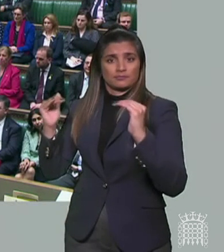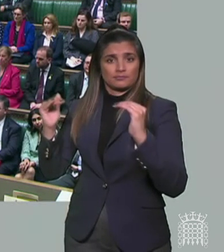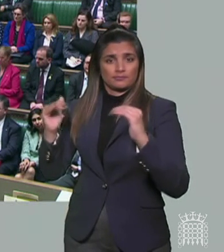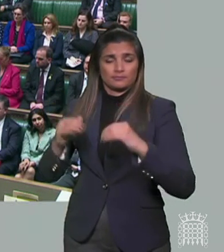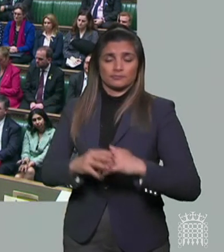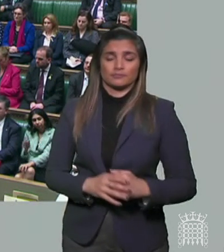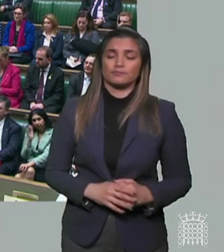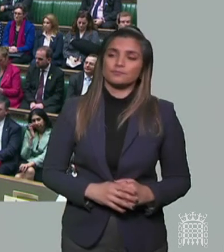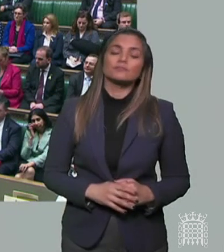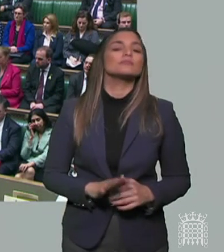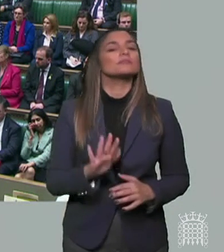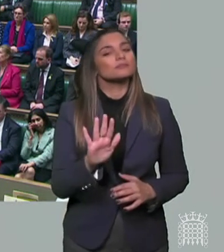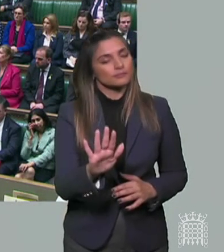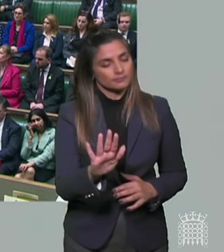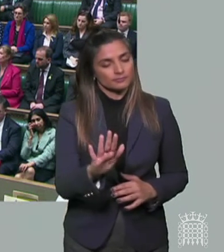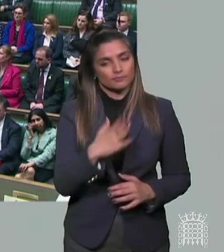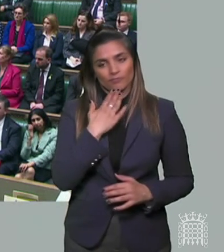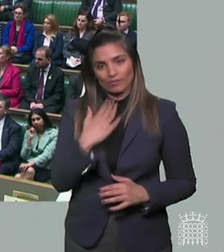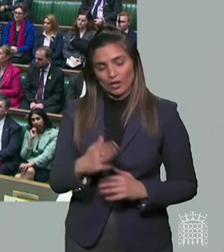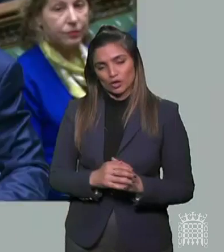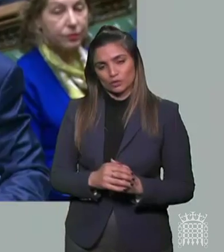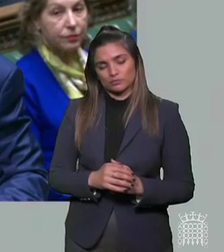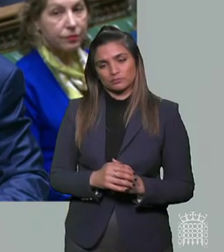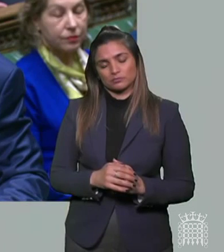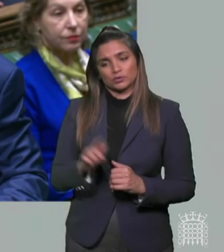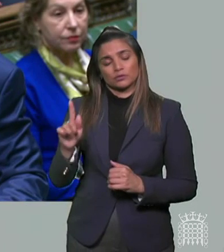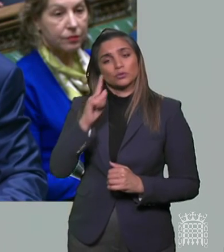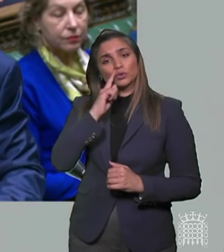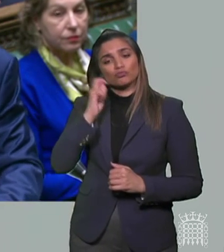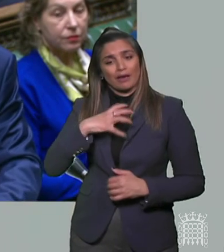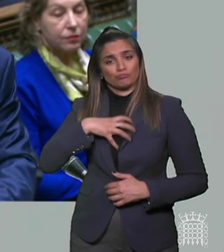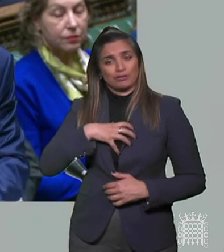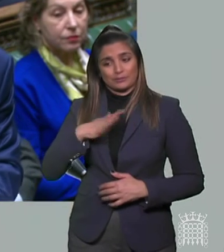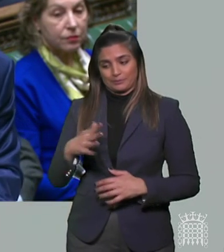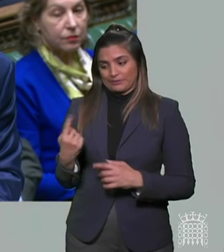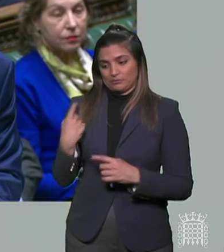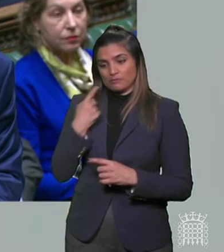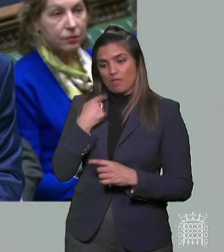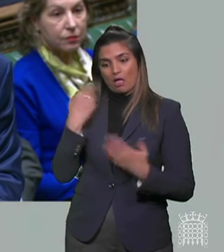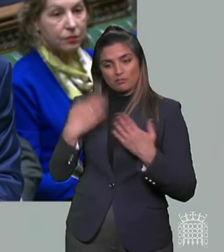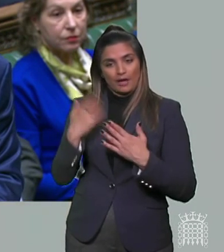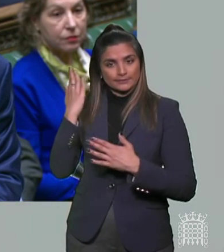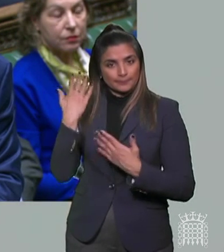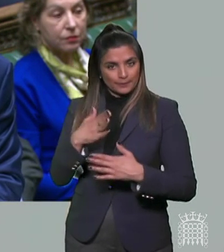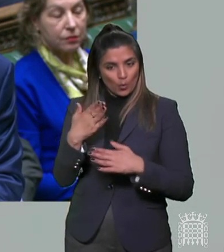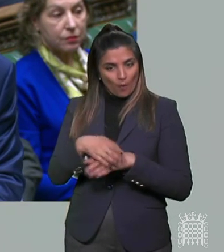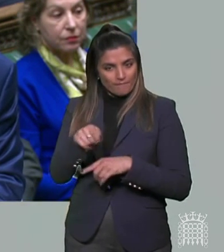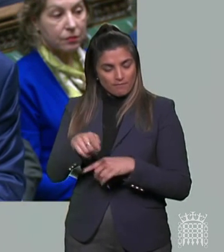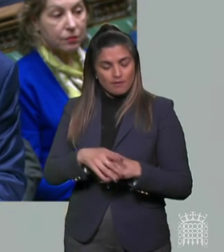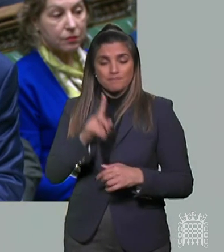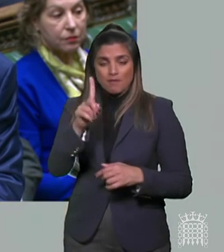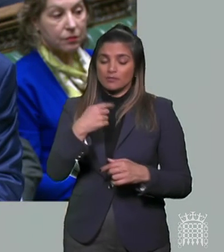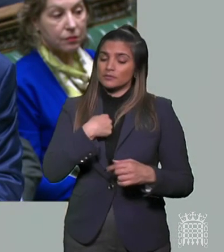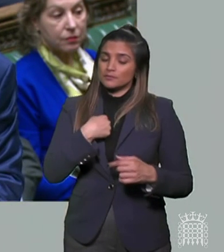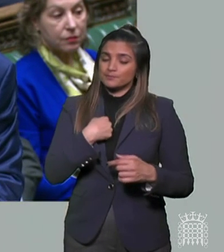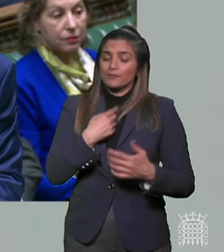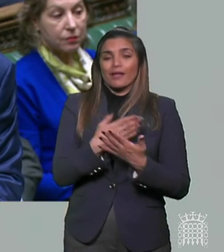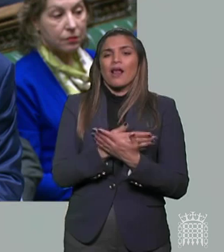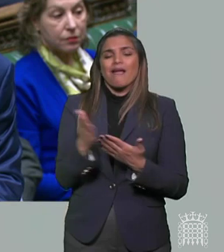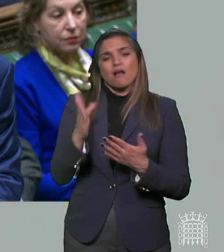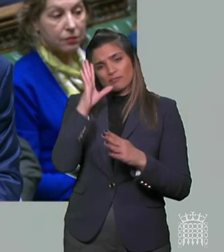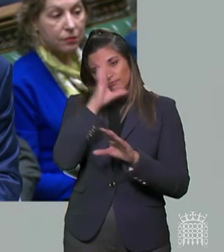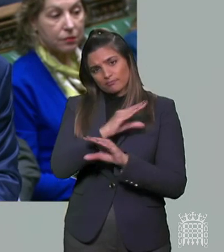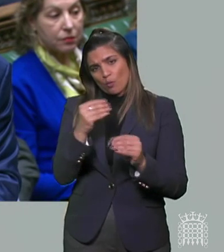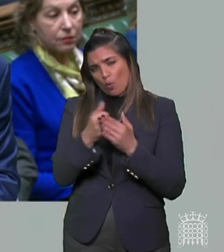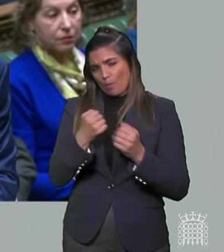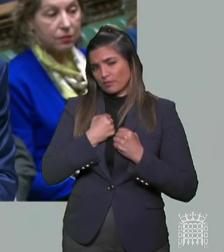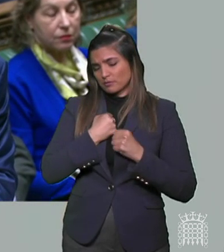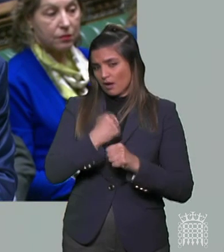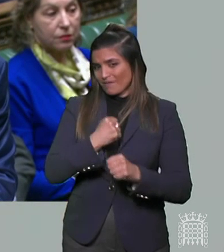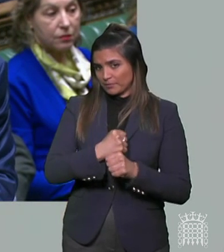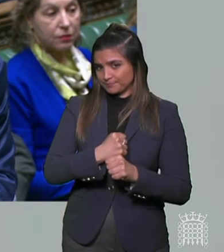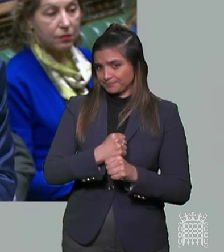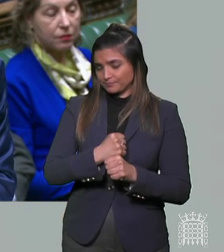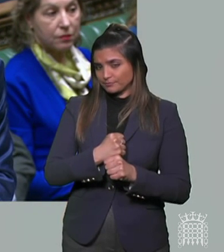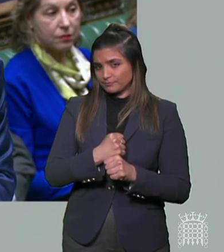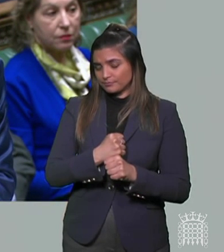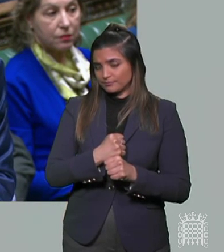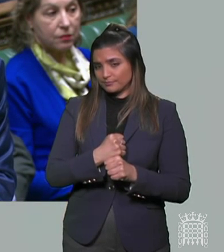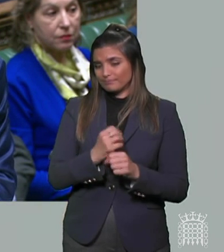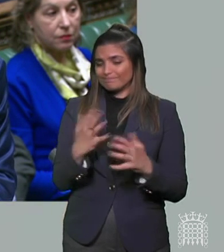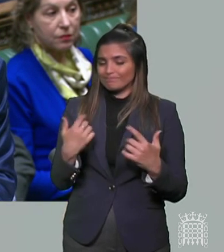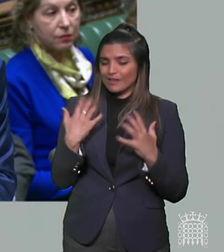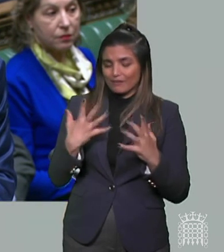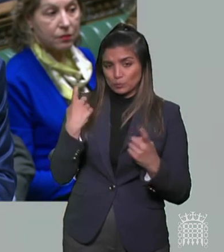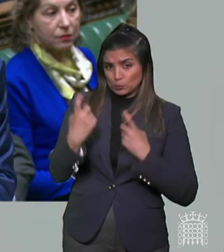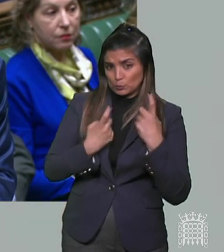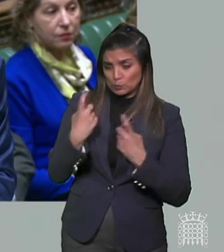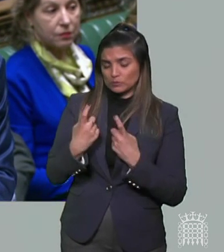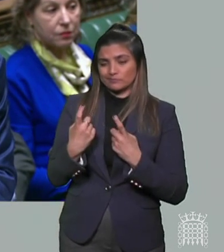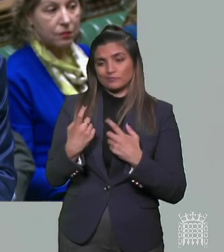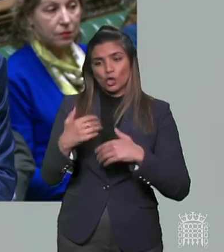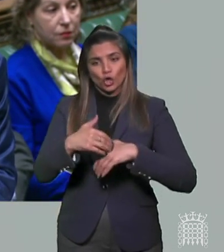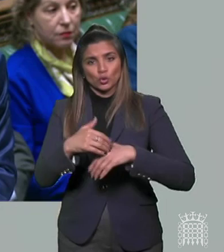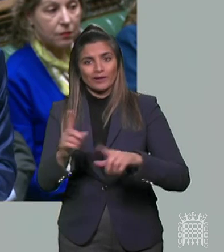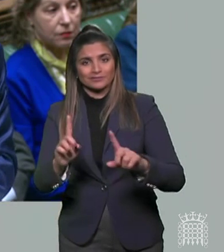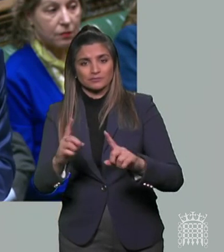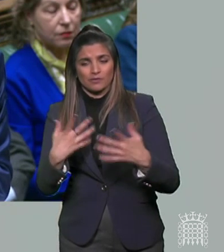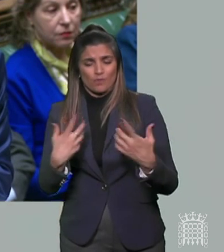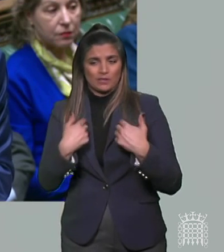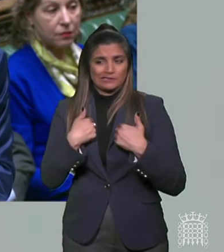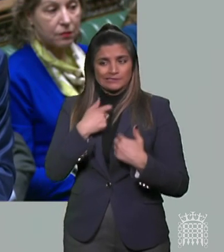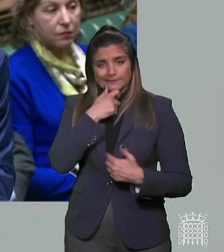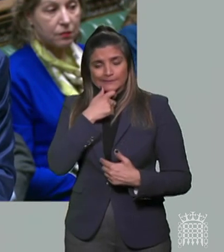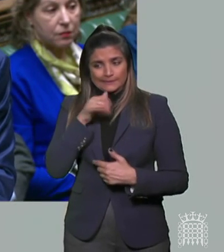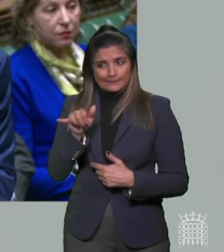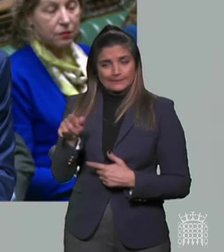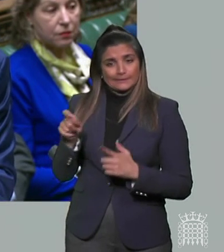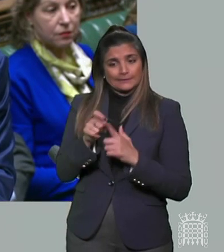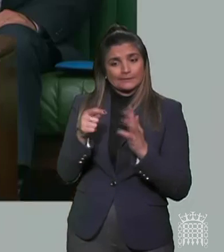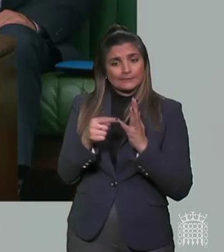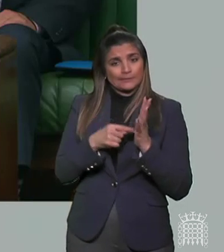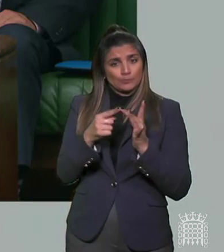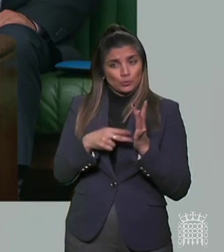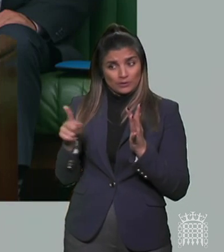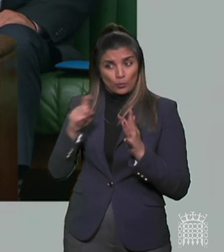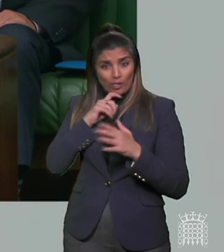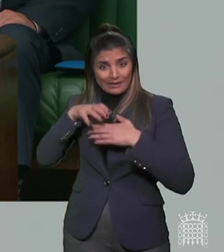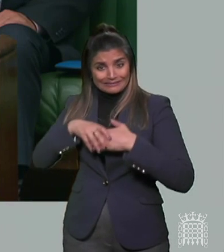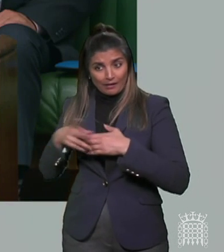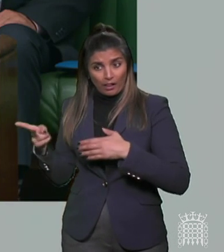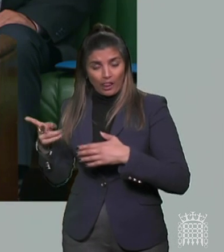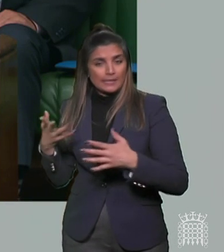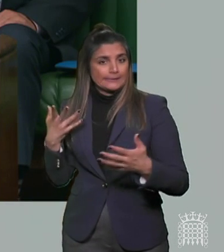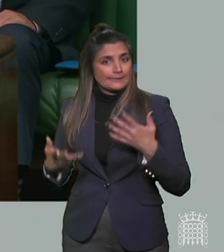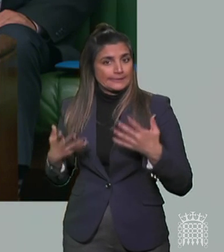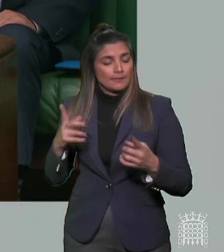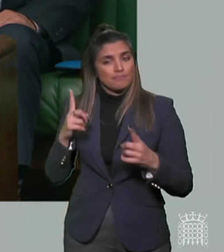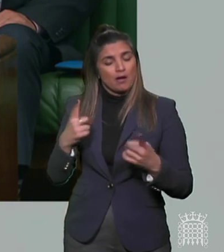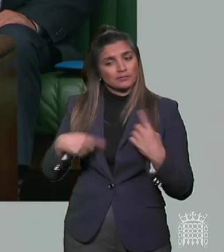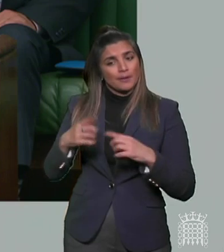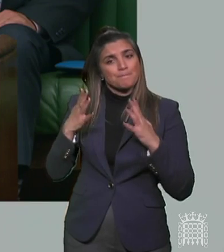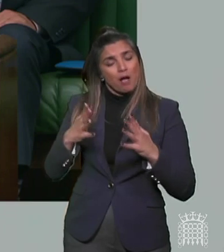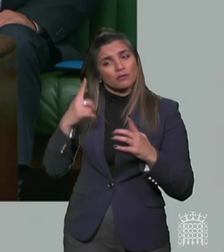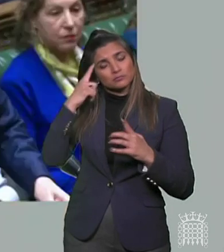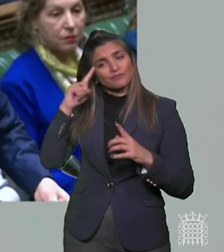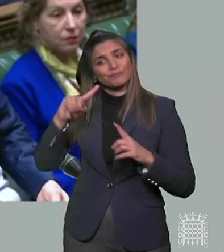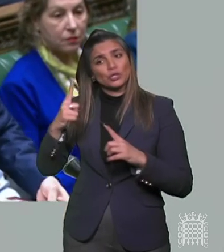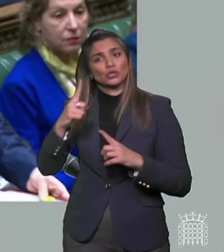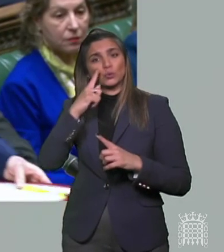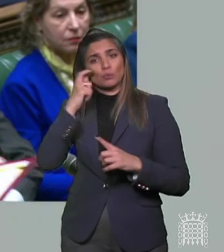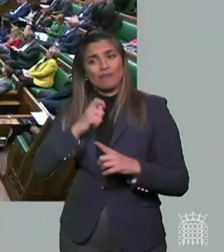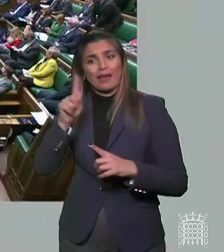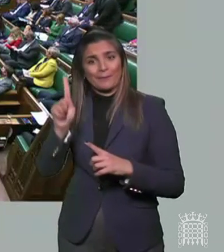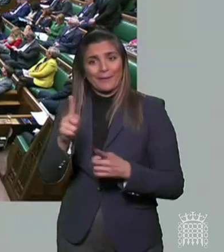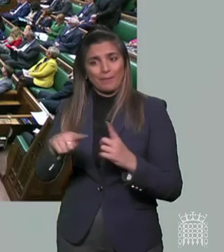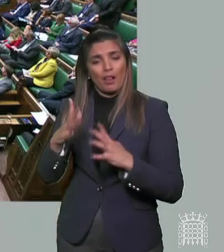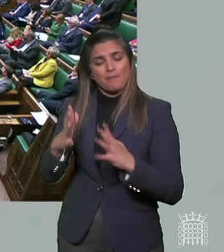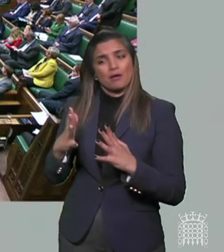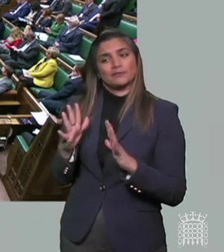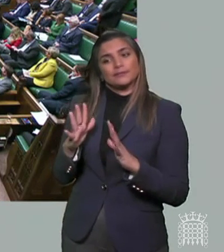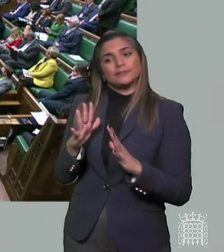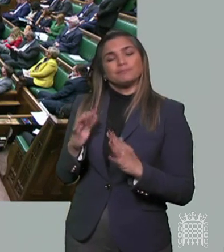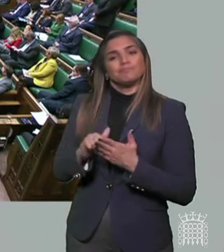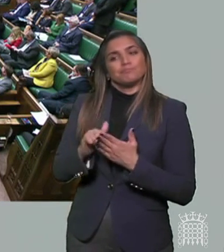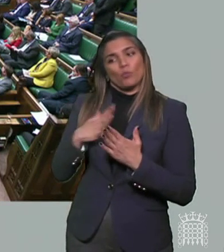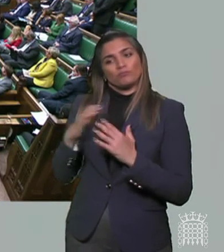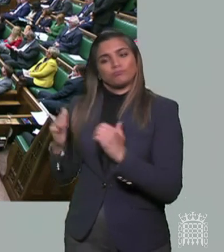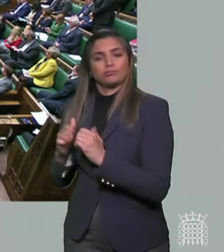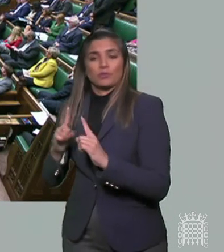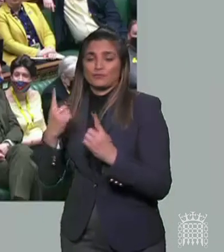I thank my right honourable Friend and he will have heard what President Zelensky has said overnight in relation to this, but the Government have always been crystal clear that if there is a diplomatic off-ramp—although I have to say we have a heavy measure of scepticism about whether Putin could ever fulfil such a deal—it has to be done with the will and volition of the Ukrainian President and people.